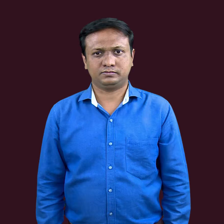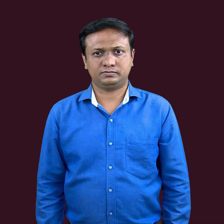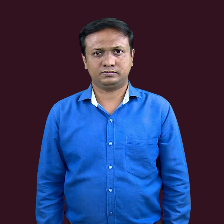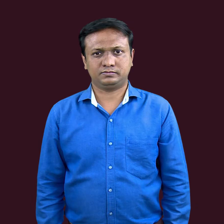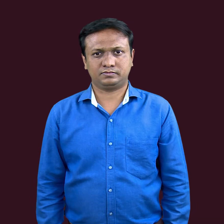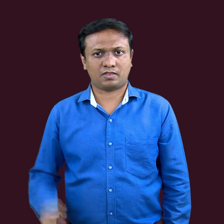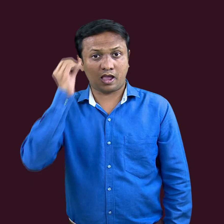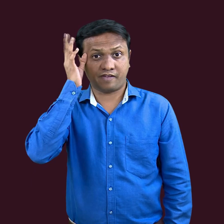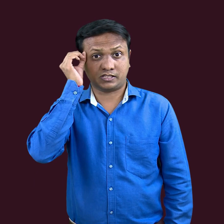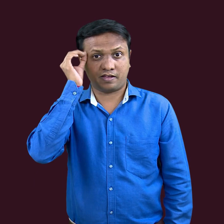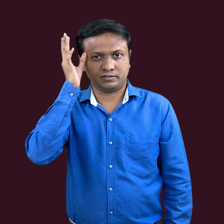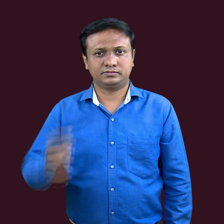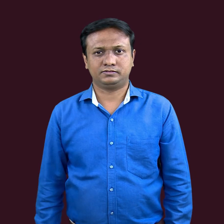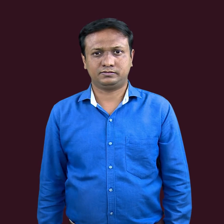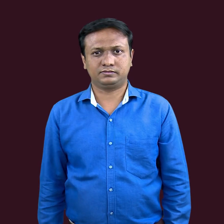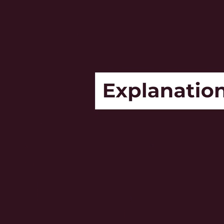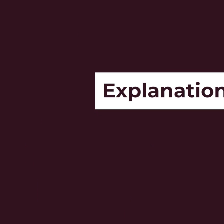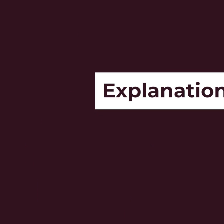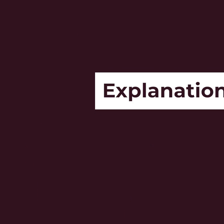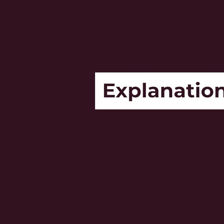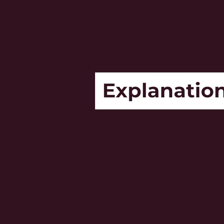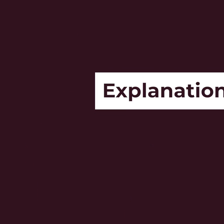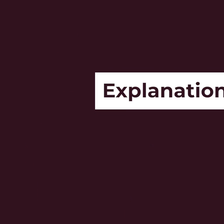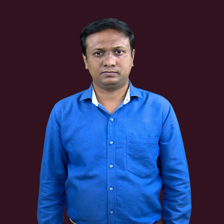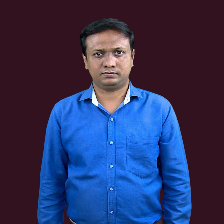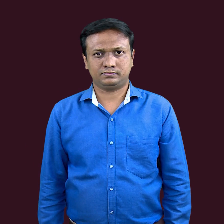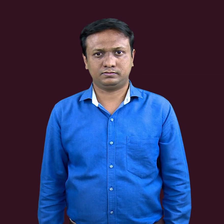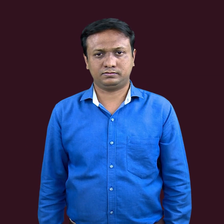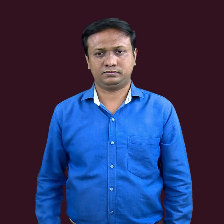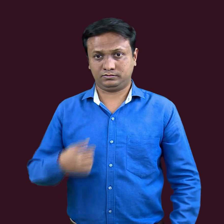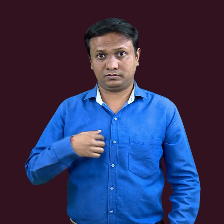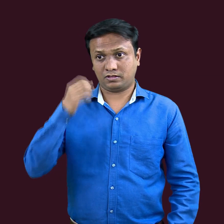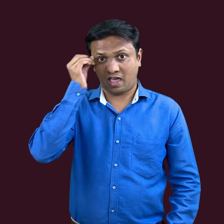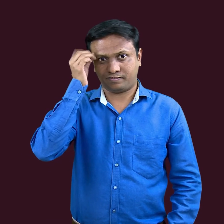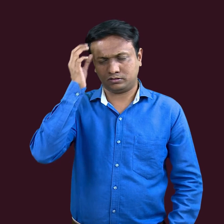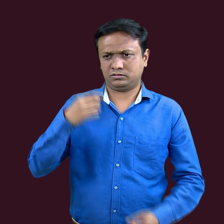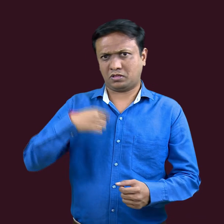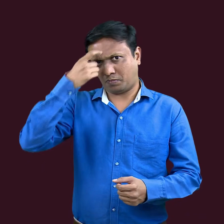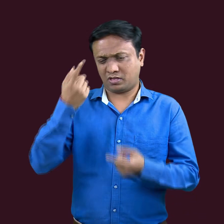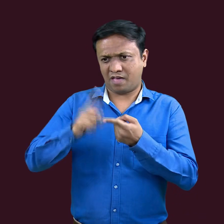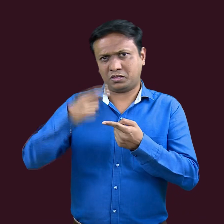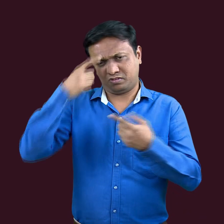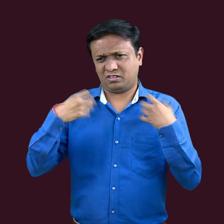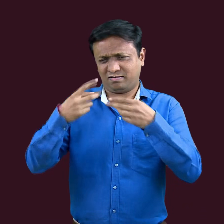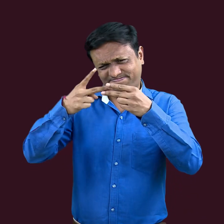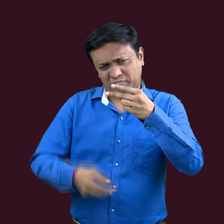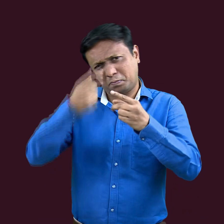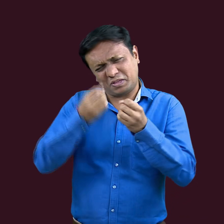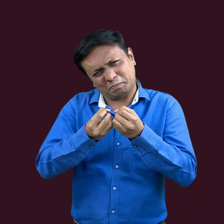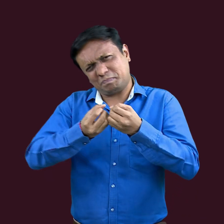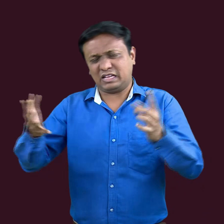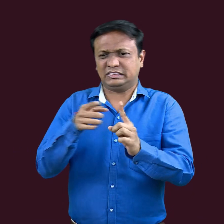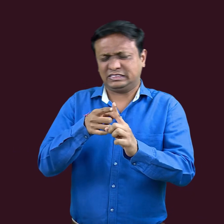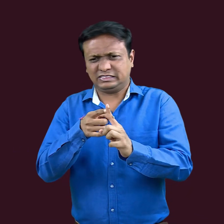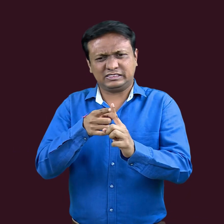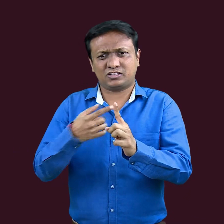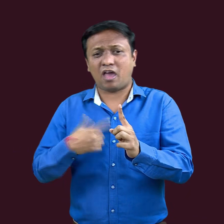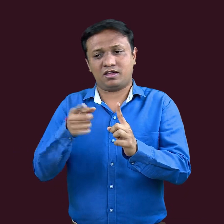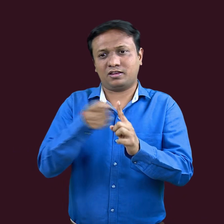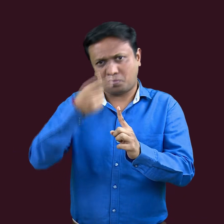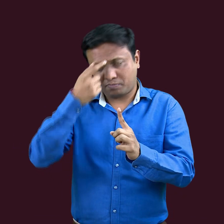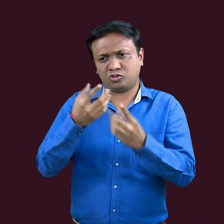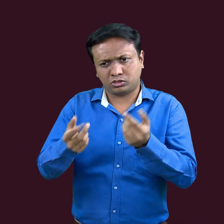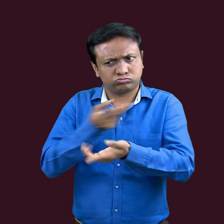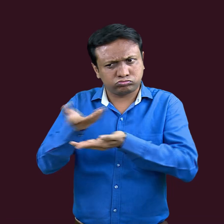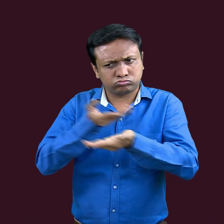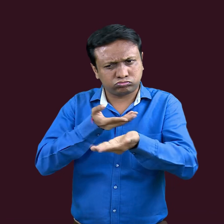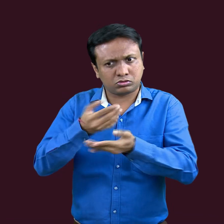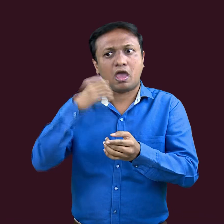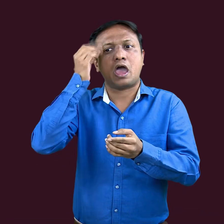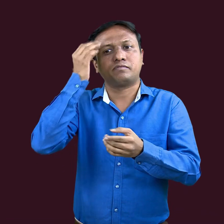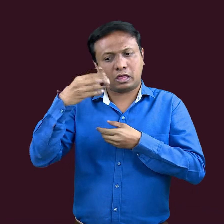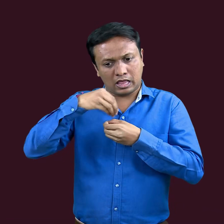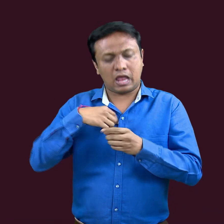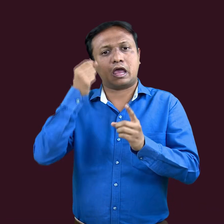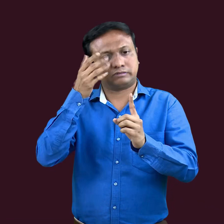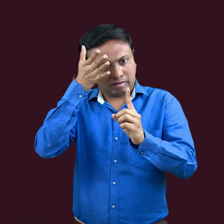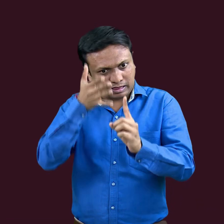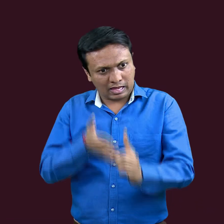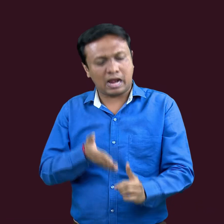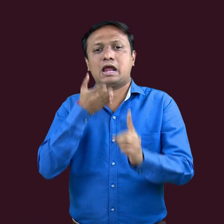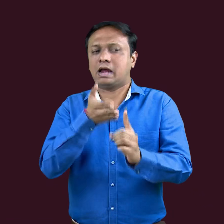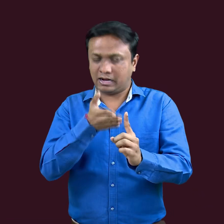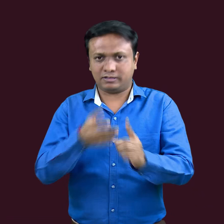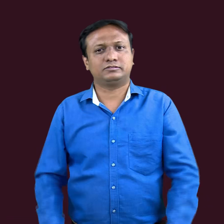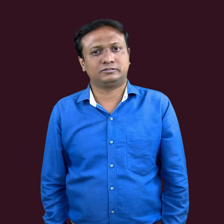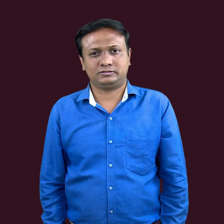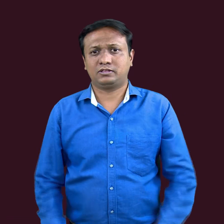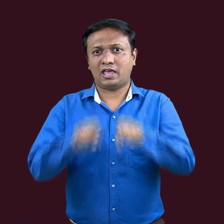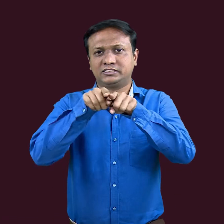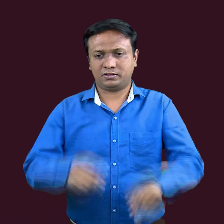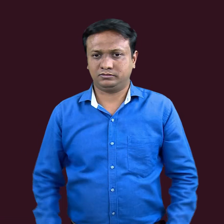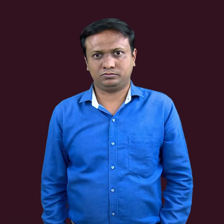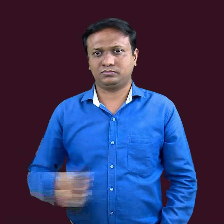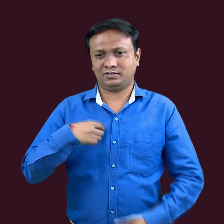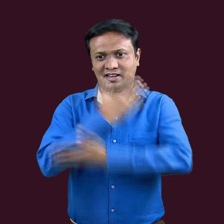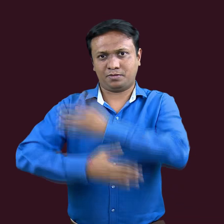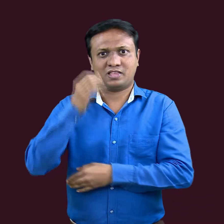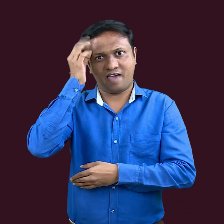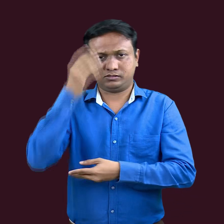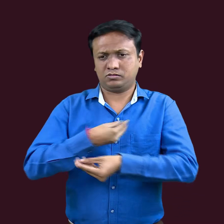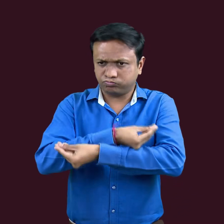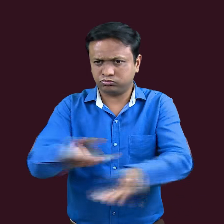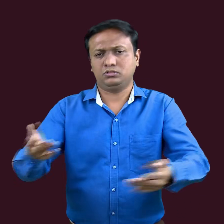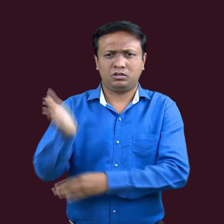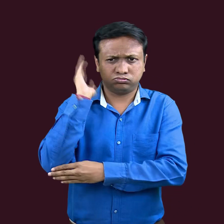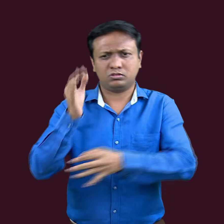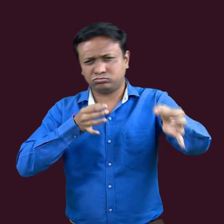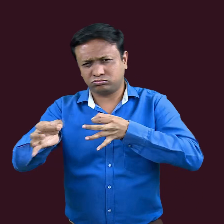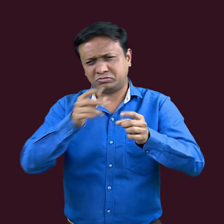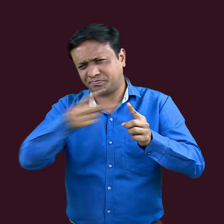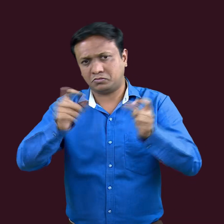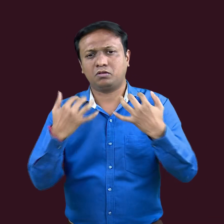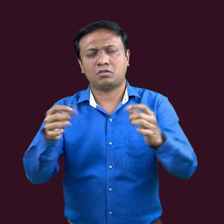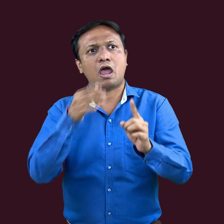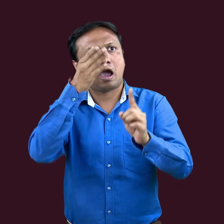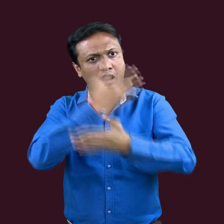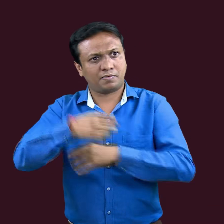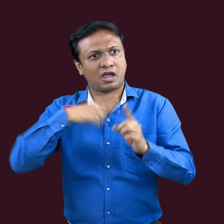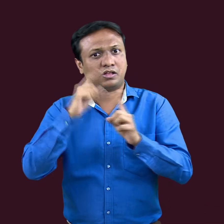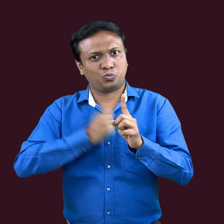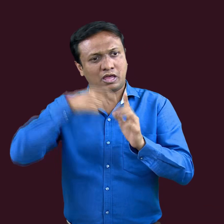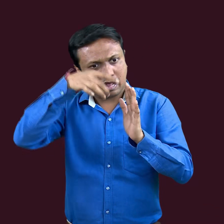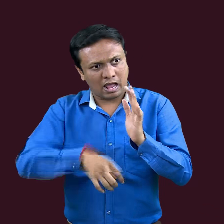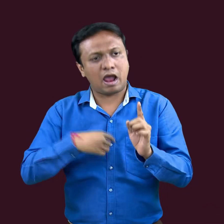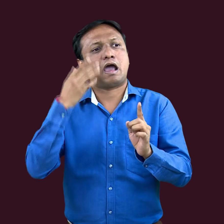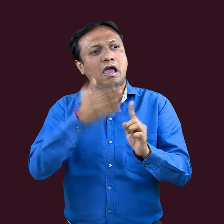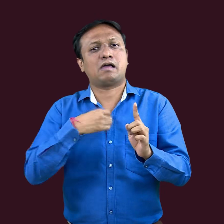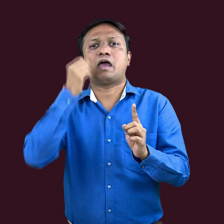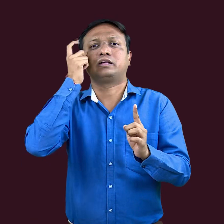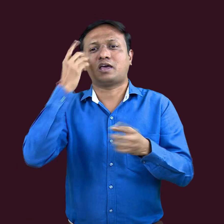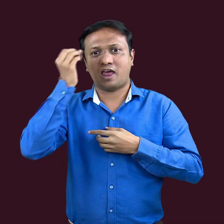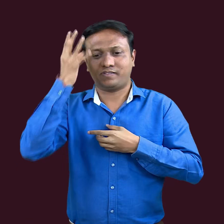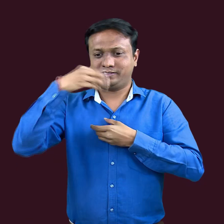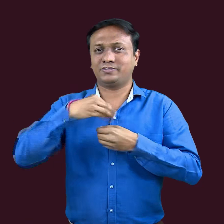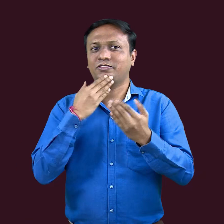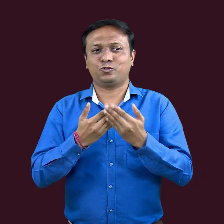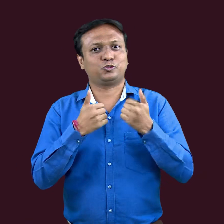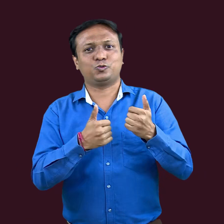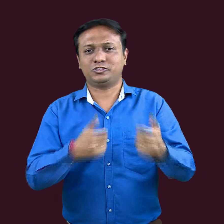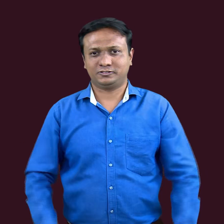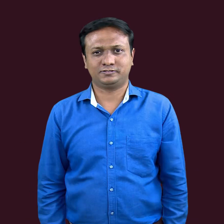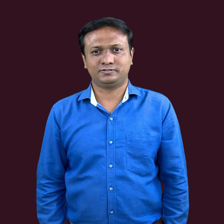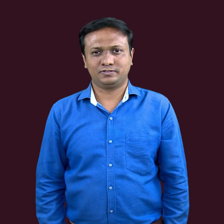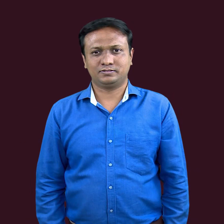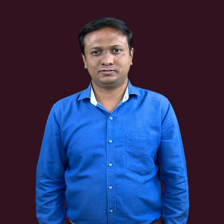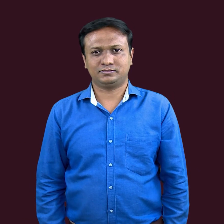Awareness